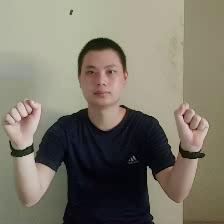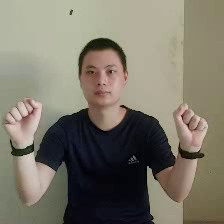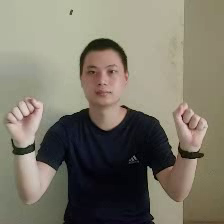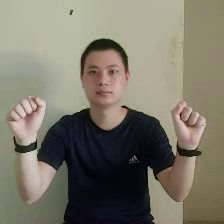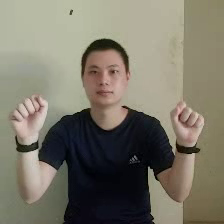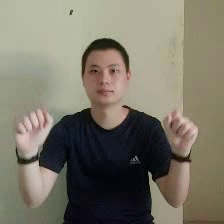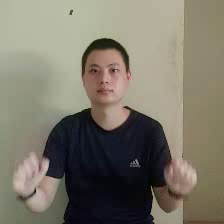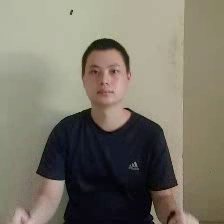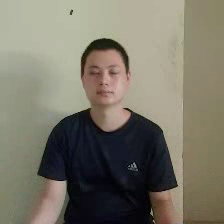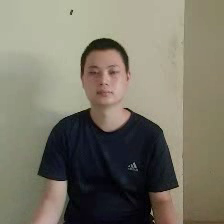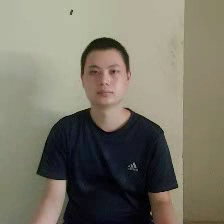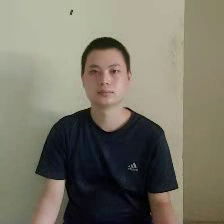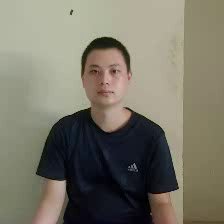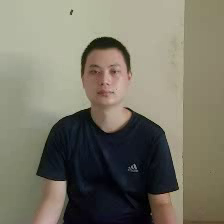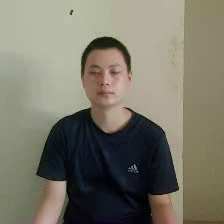Thăm